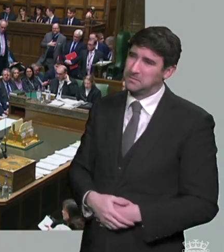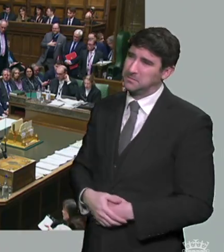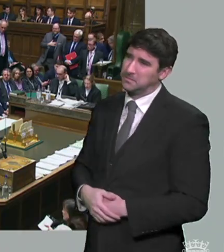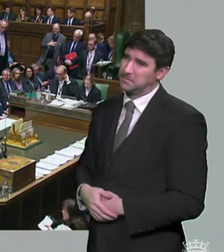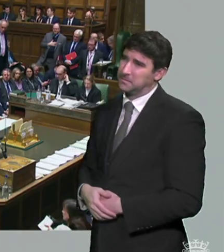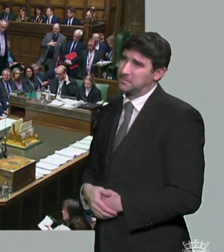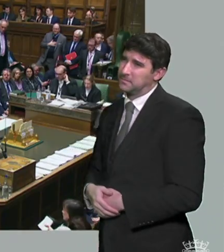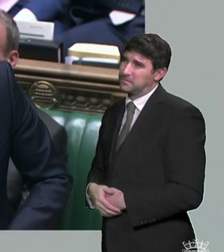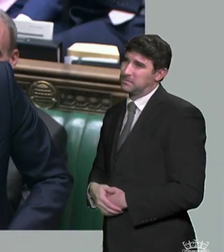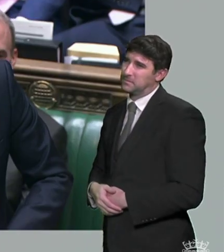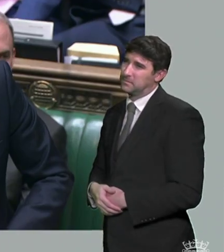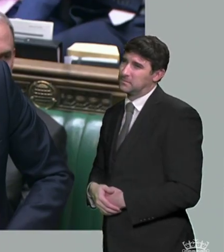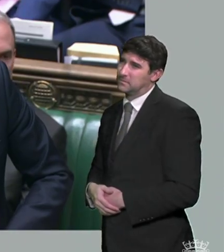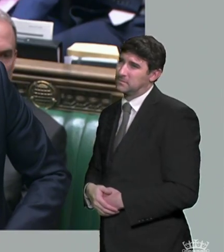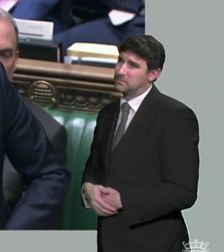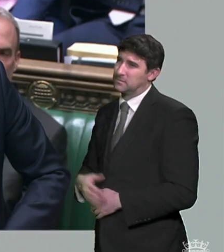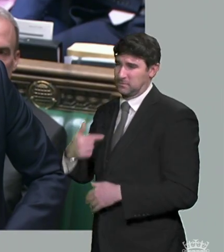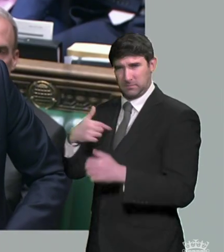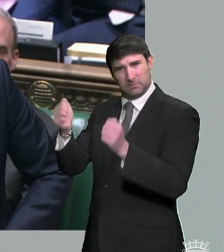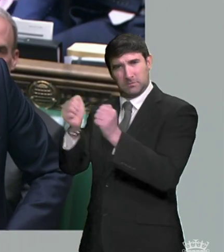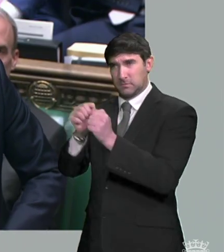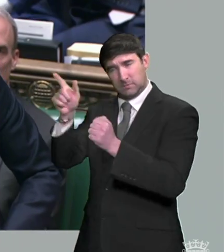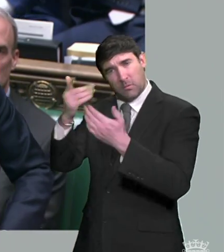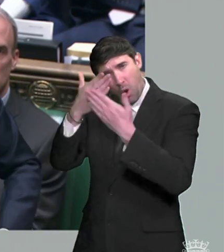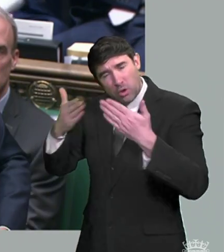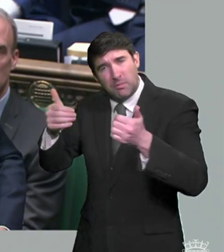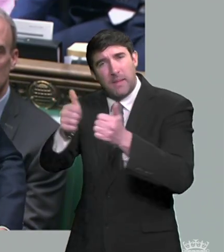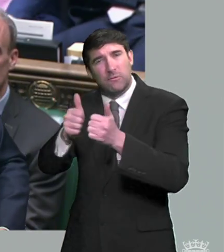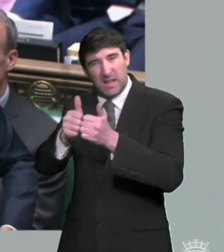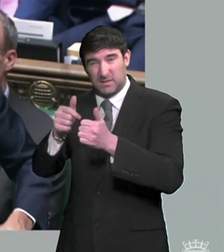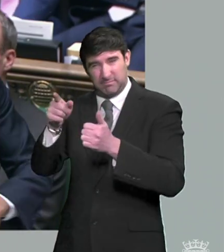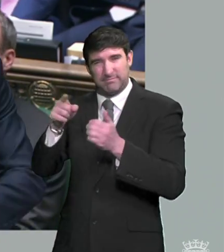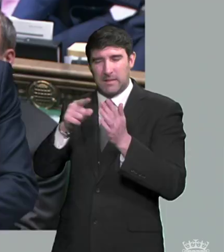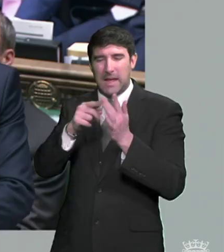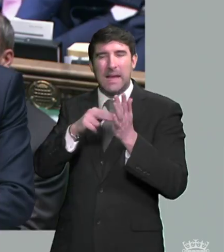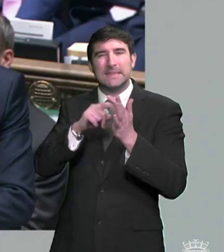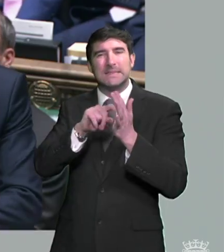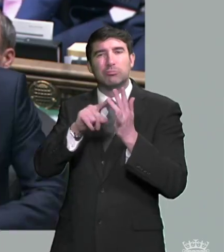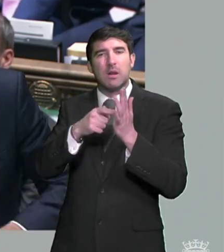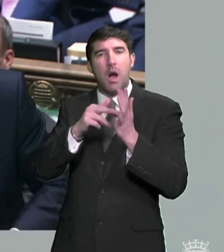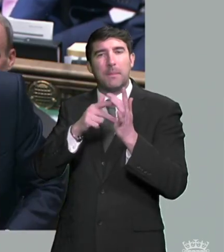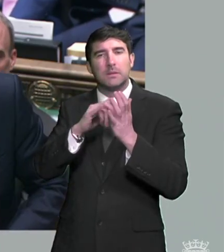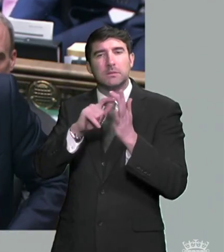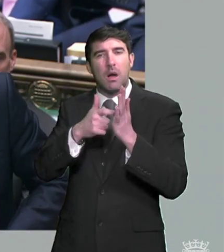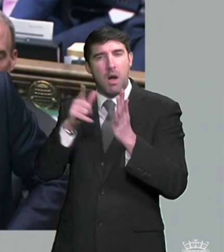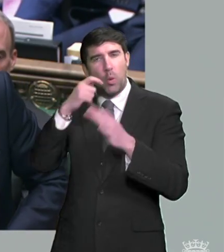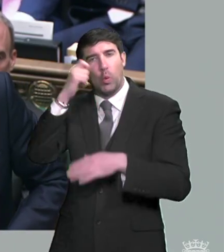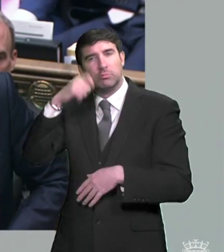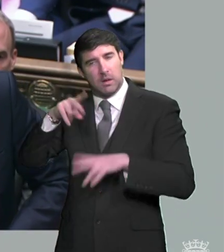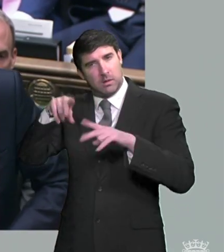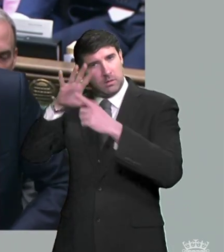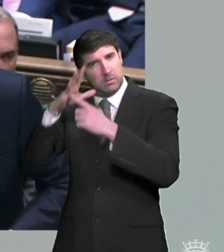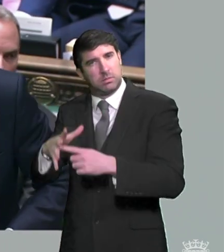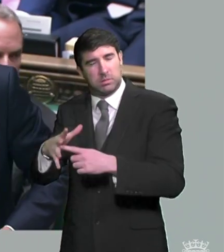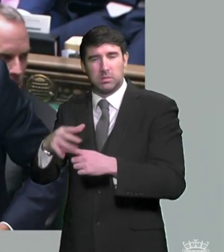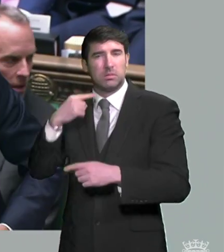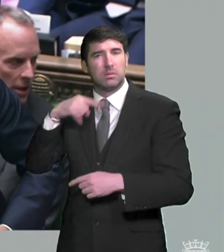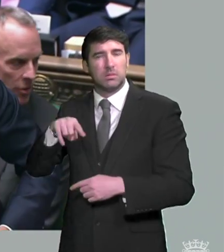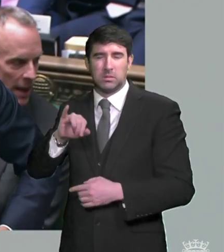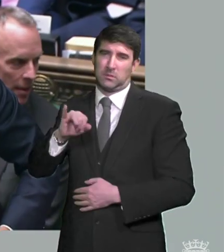I join my honourable Friend in paying tribute to the family of the Interior Minister of Ukraine—our thoughts are with them at this difficult time.